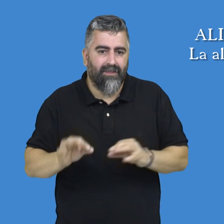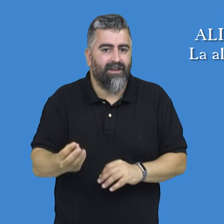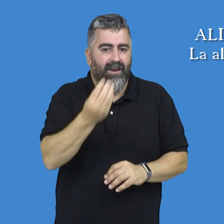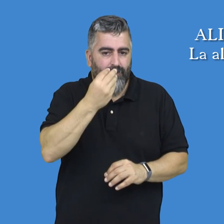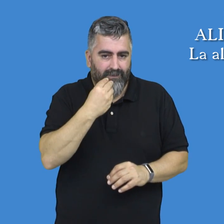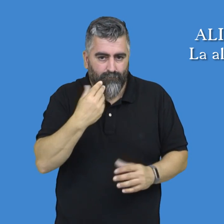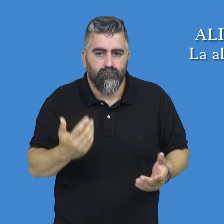comer